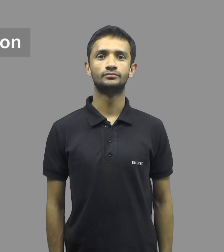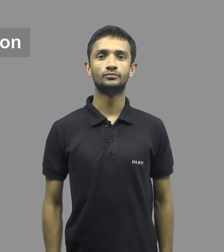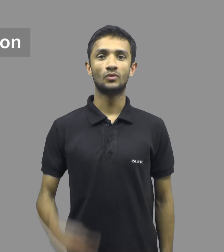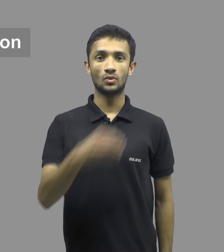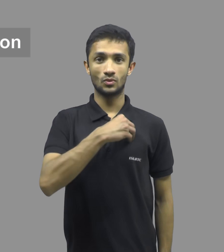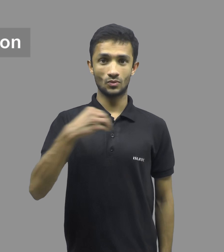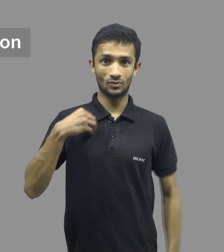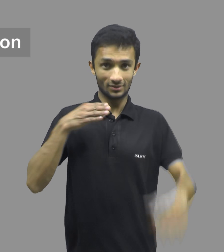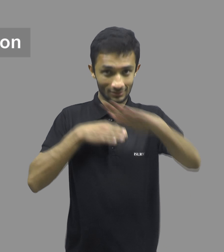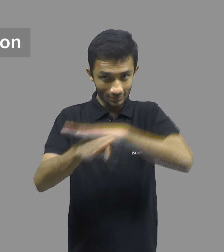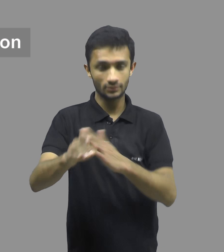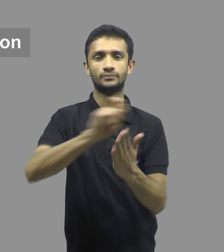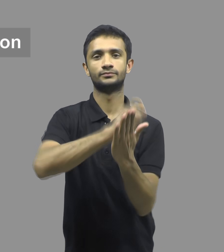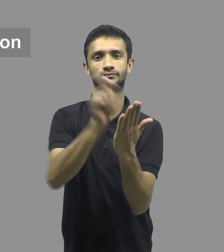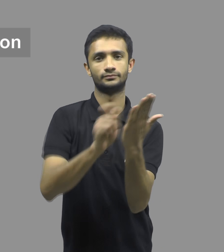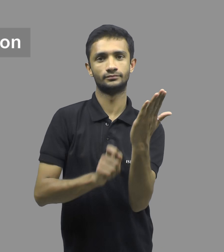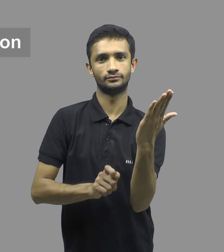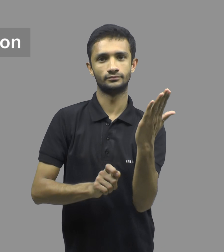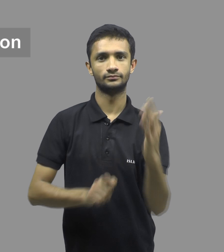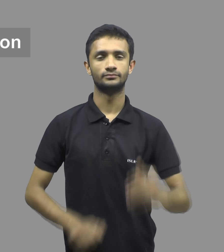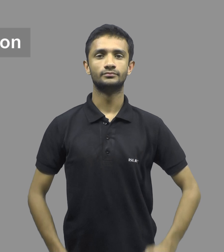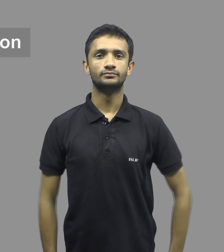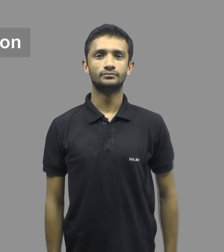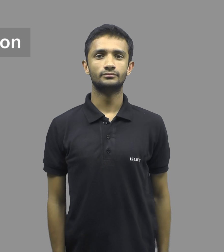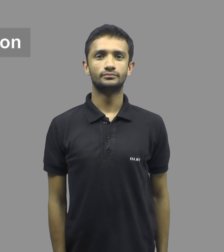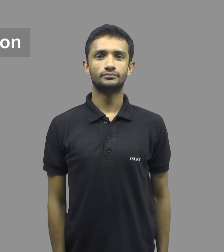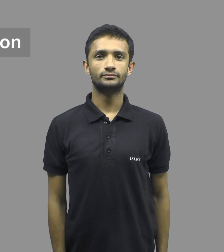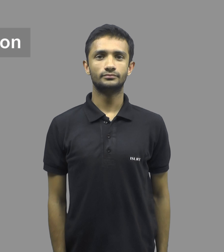Prescription